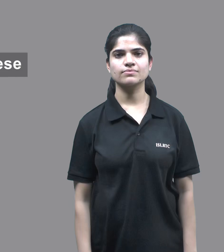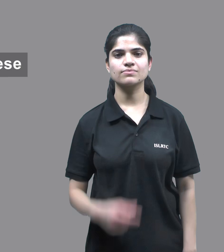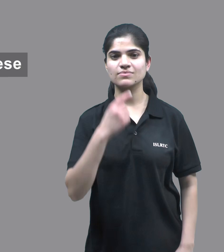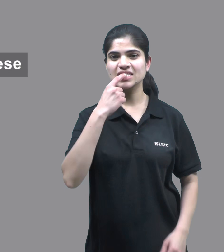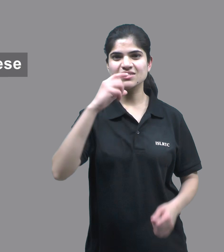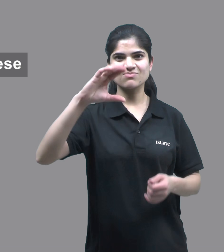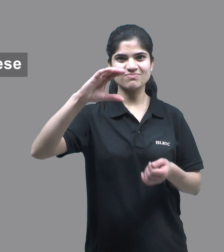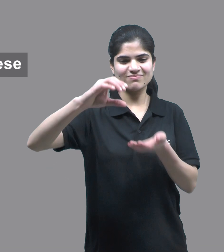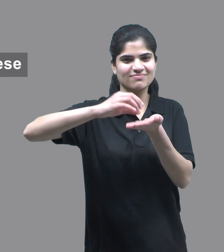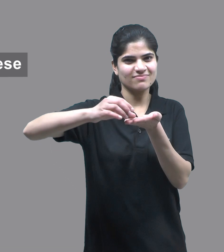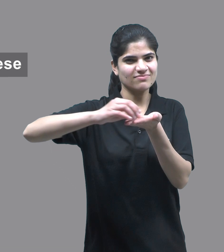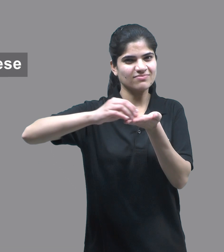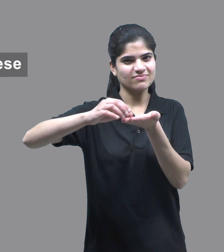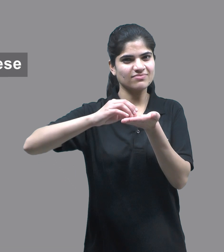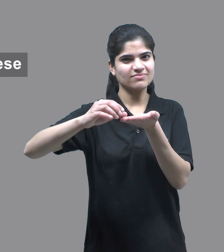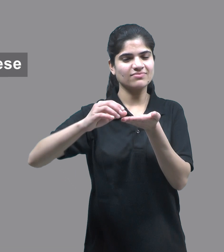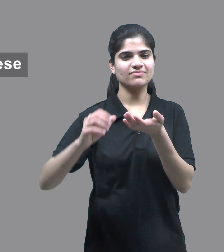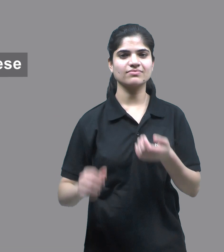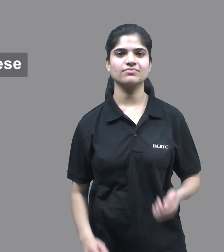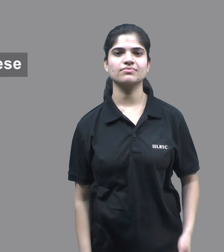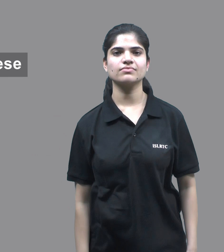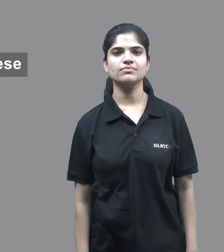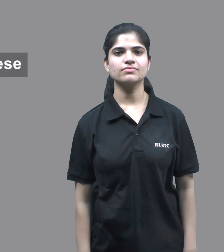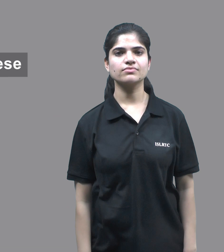Cottage Cheese Paneer